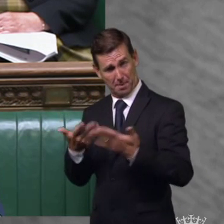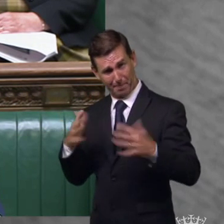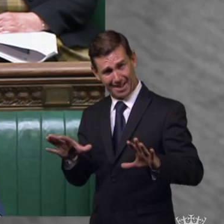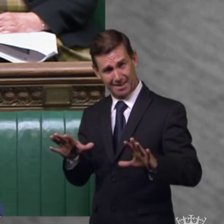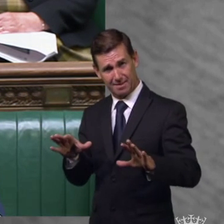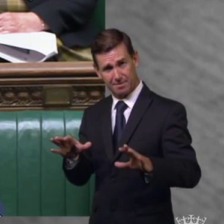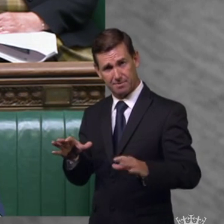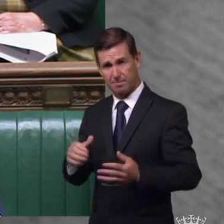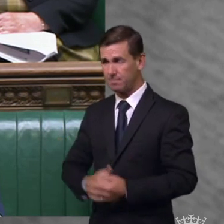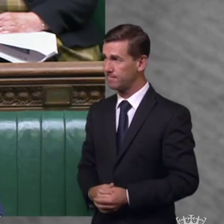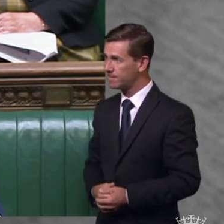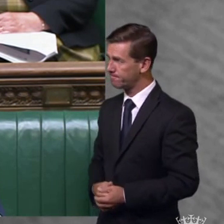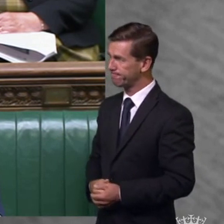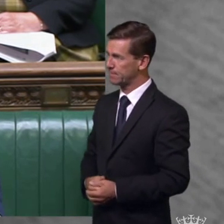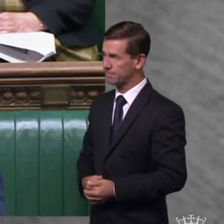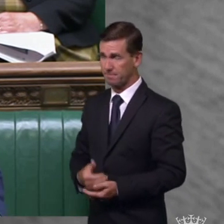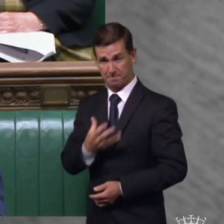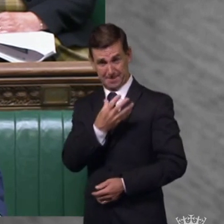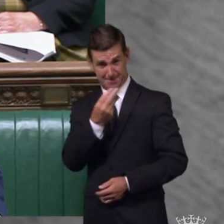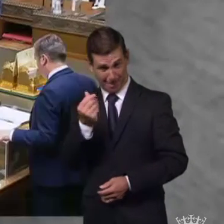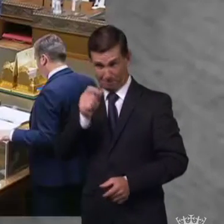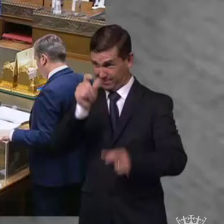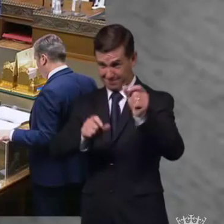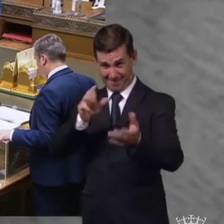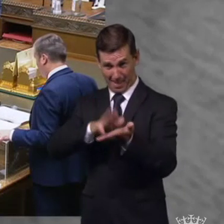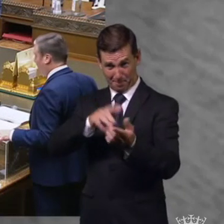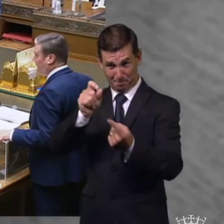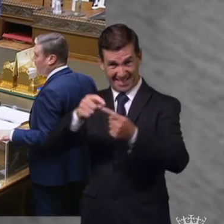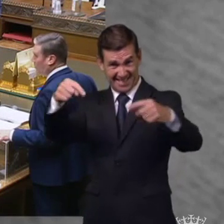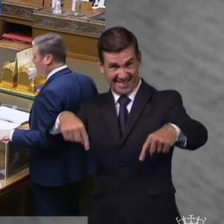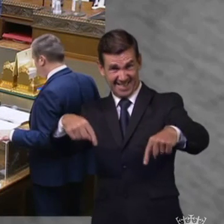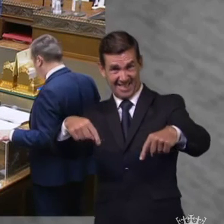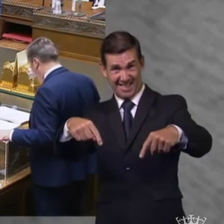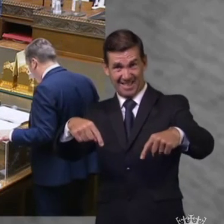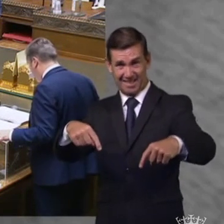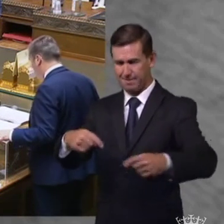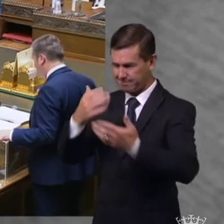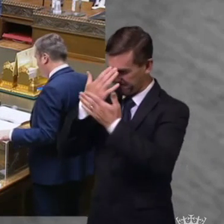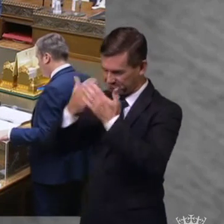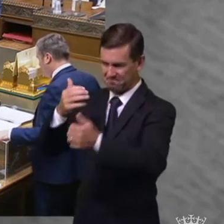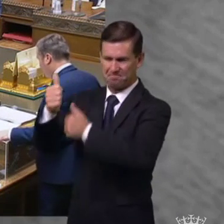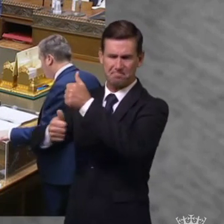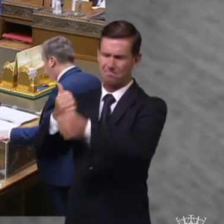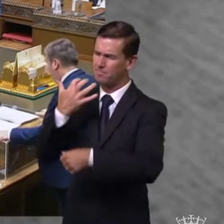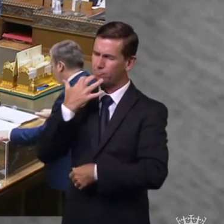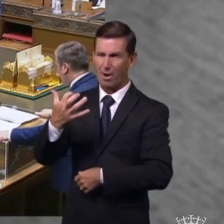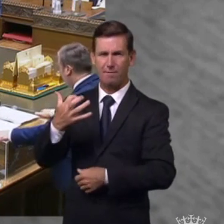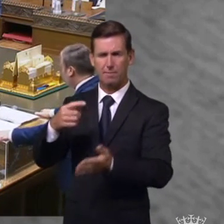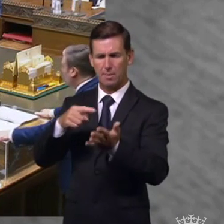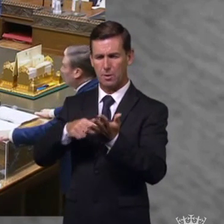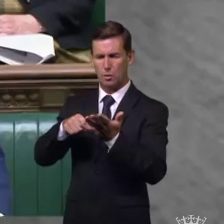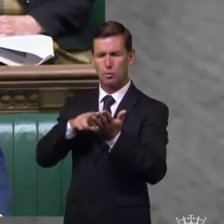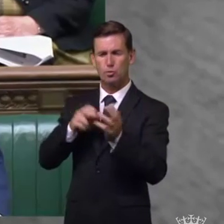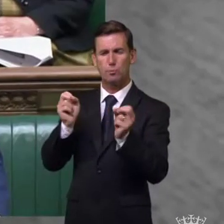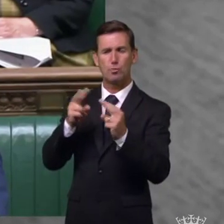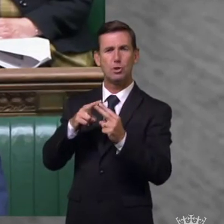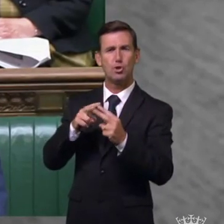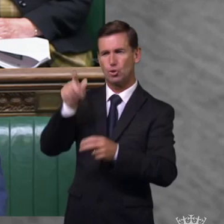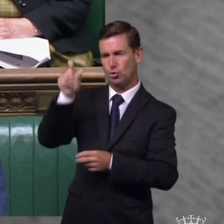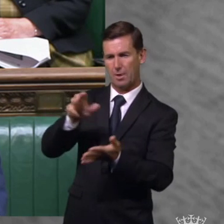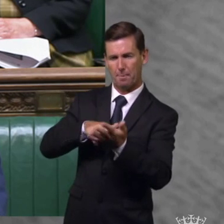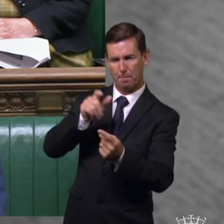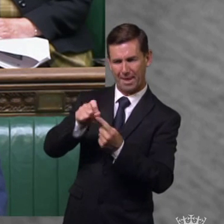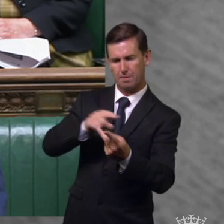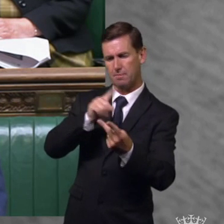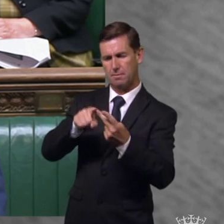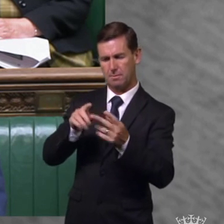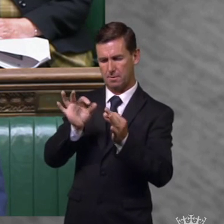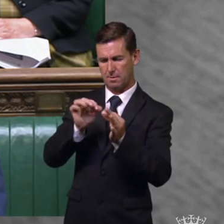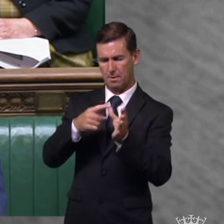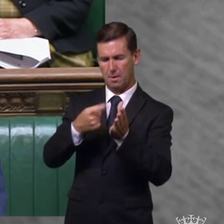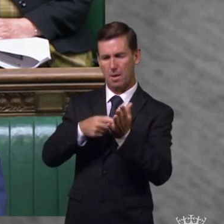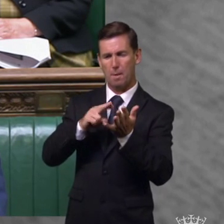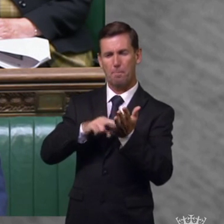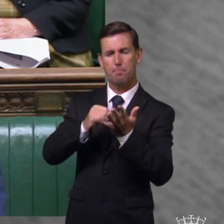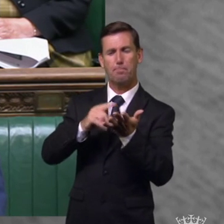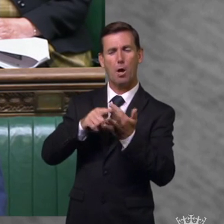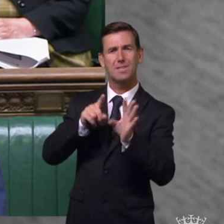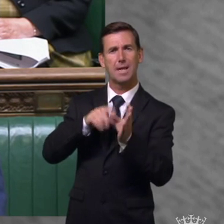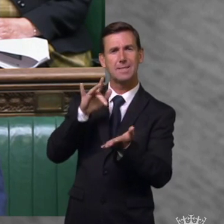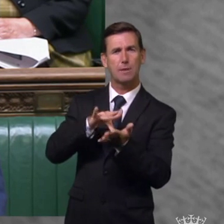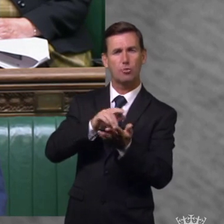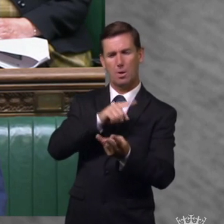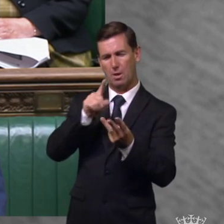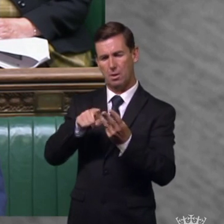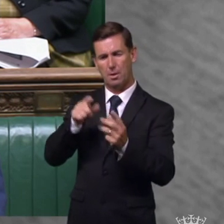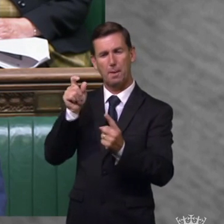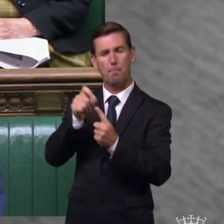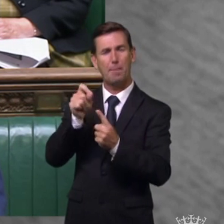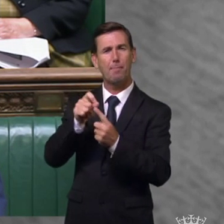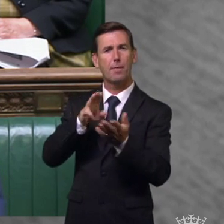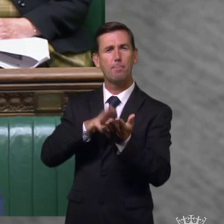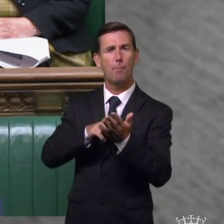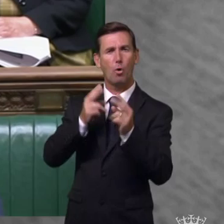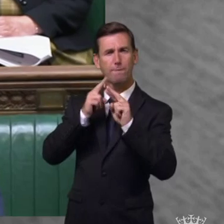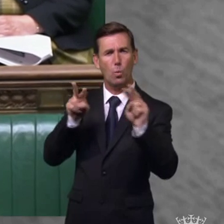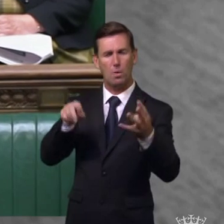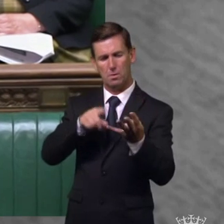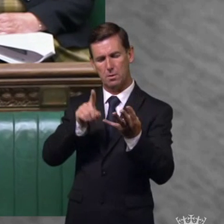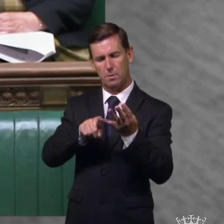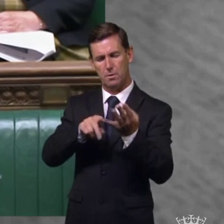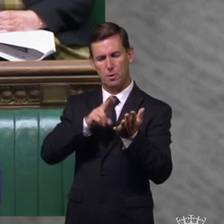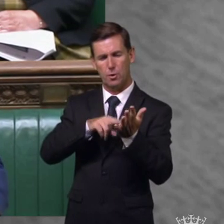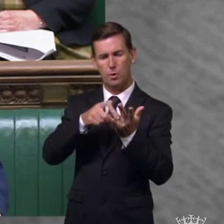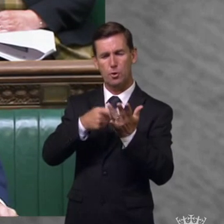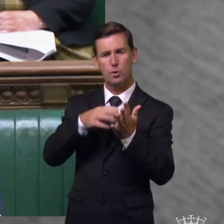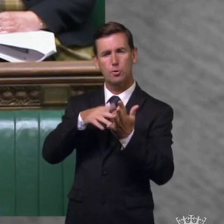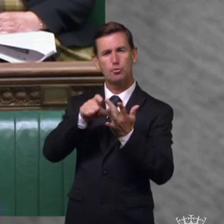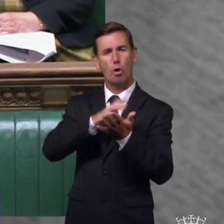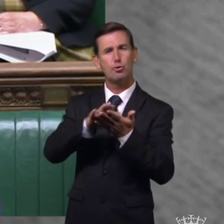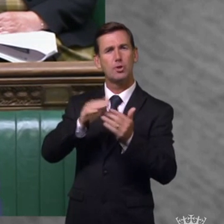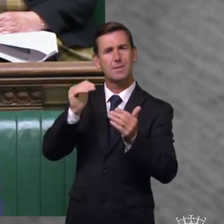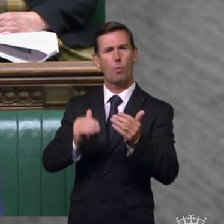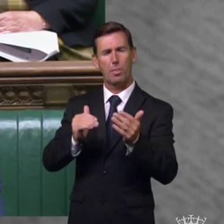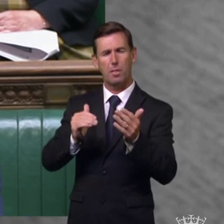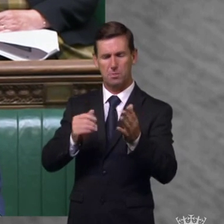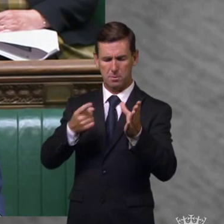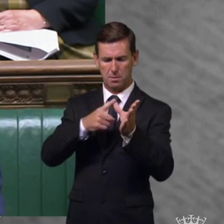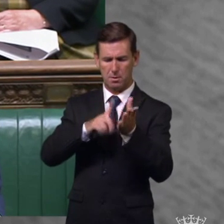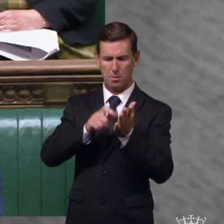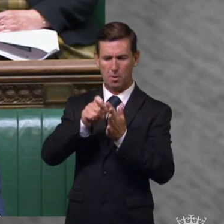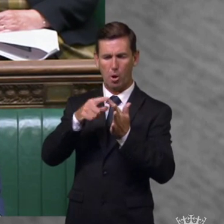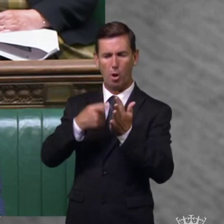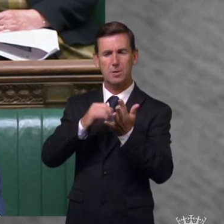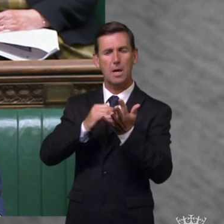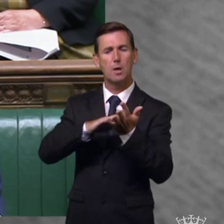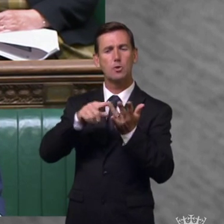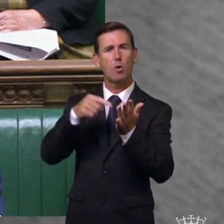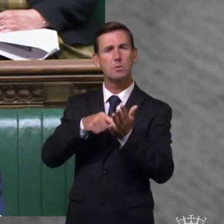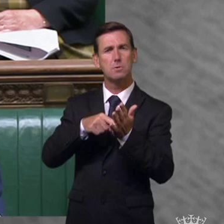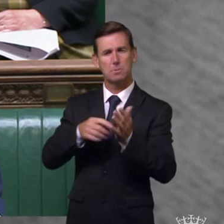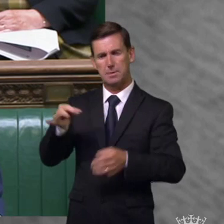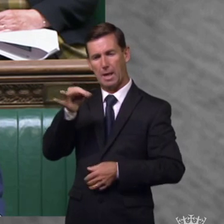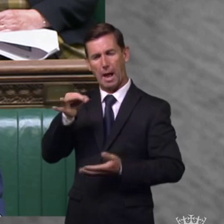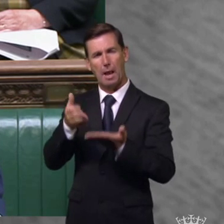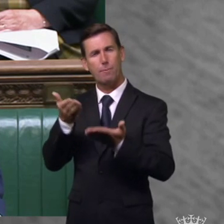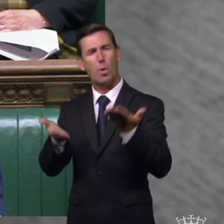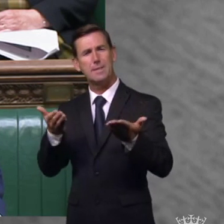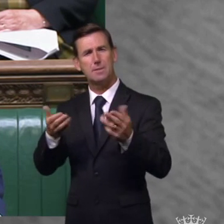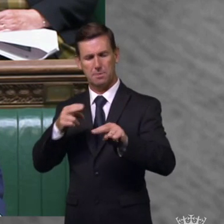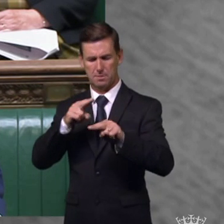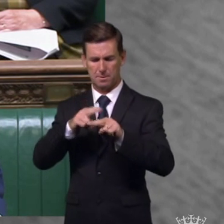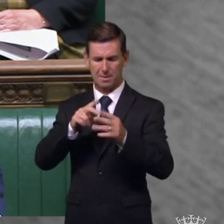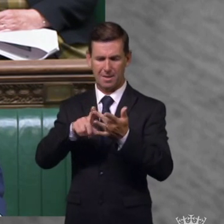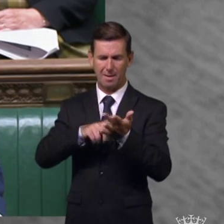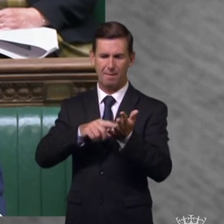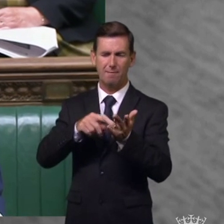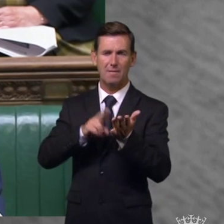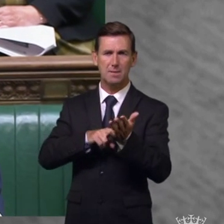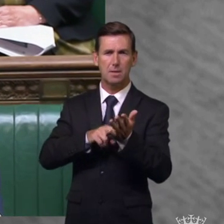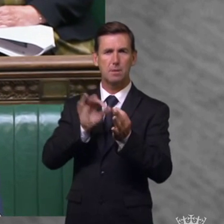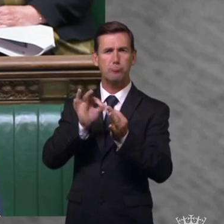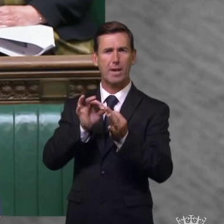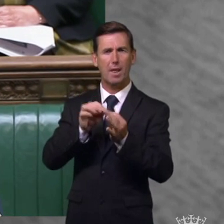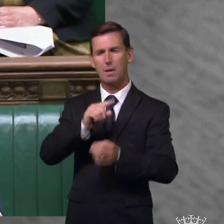They include Members from across this House, including the honourable and gallant Member for Tonbridge and Malling , my honourable and gallant Friend the Member for Barnsley Central , the honourable and gallant Member for Plymouth, Moor View , my honourable and gallant Friend the Member for Norwich South , and the honourable and gallant Members for Aldershot , for Isle of Wight , for Filton and Bradley Stoke and for Wells .